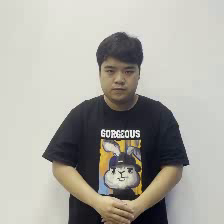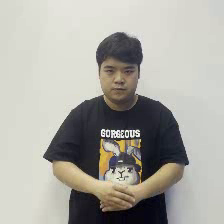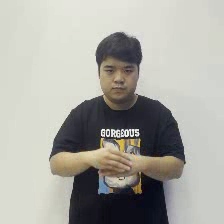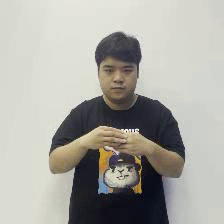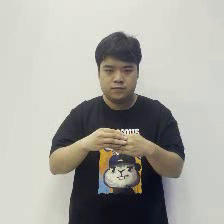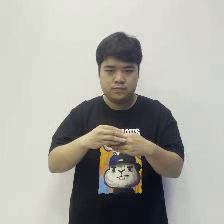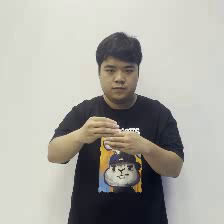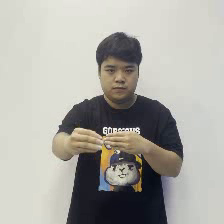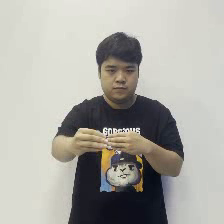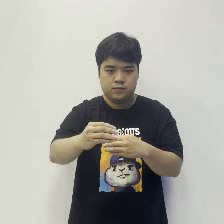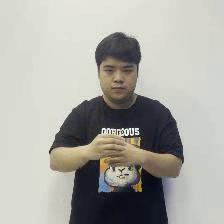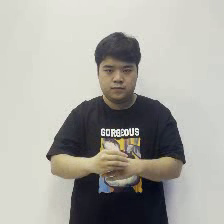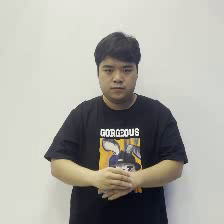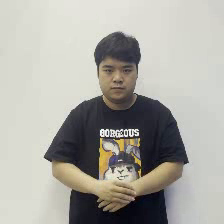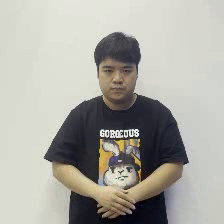Xa